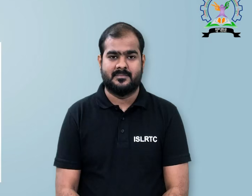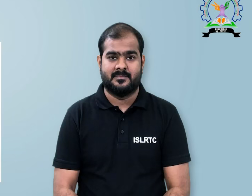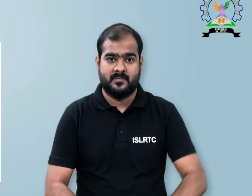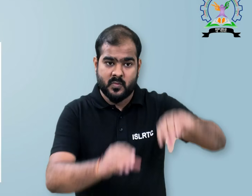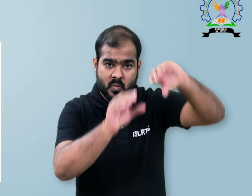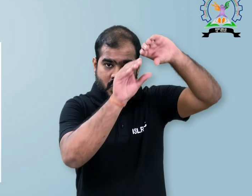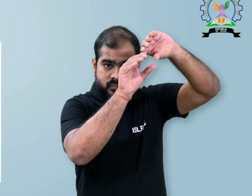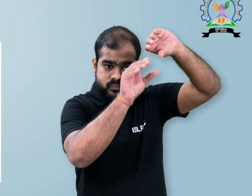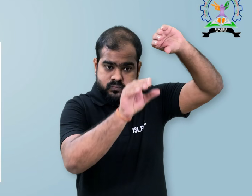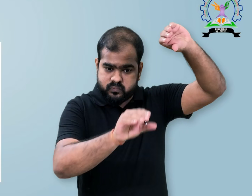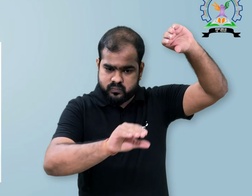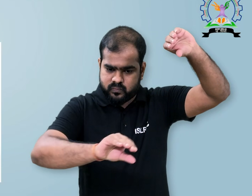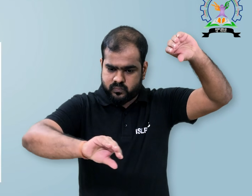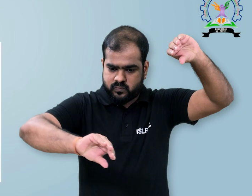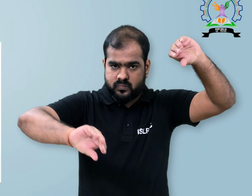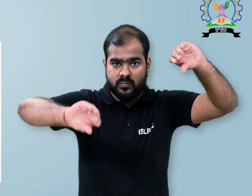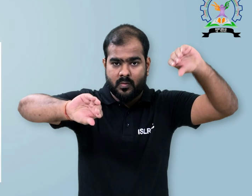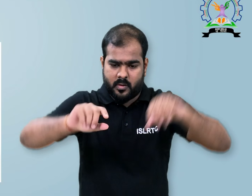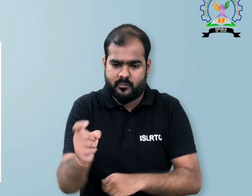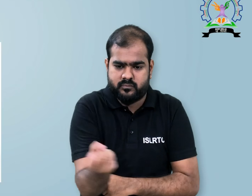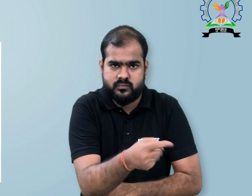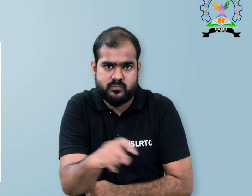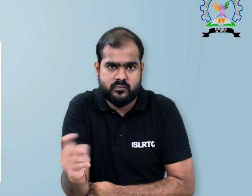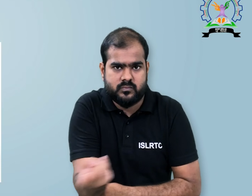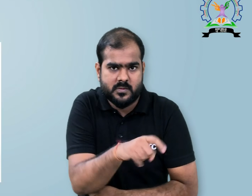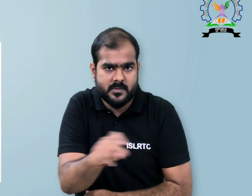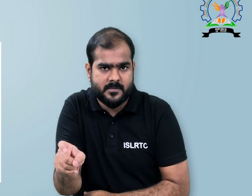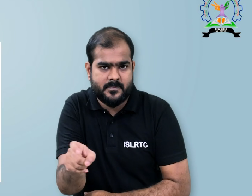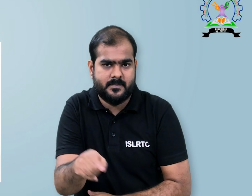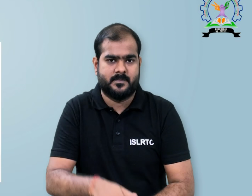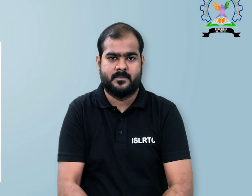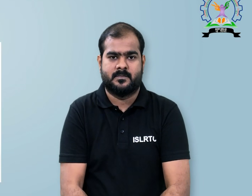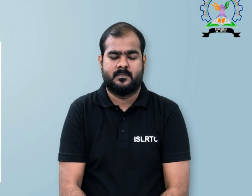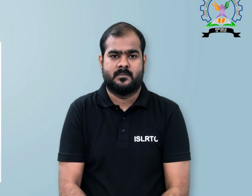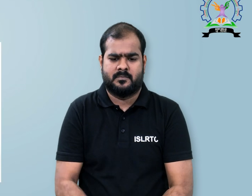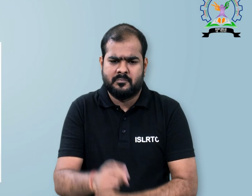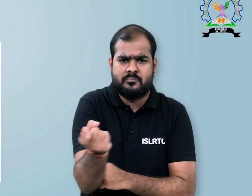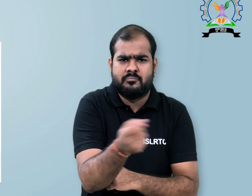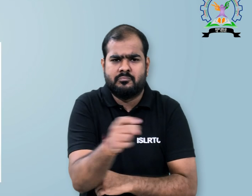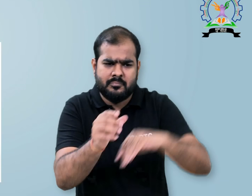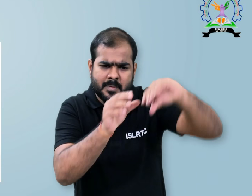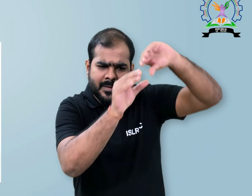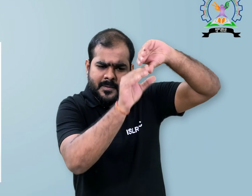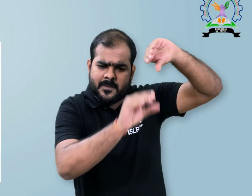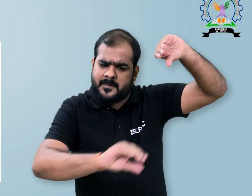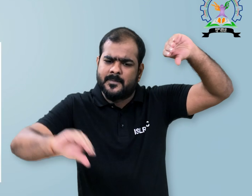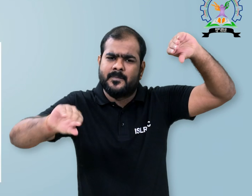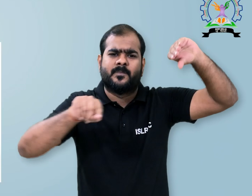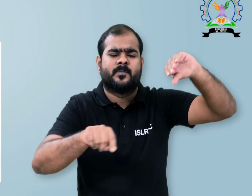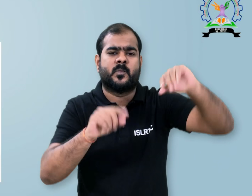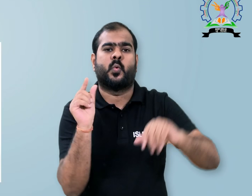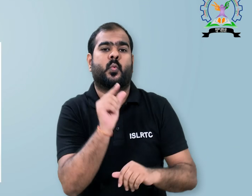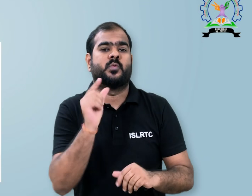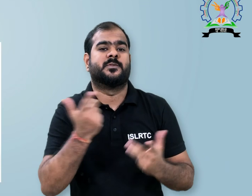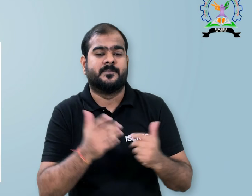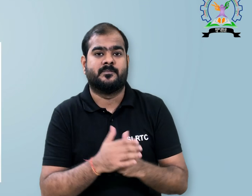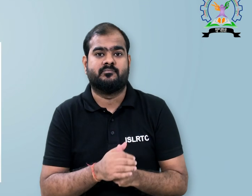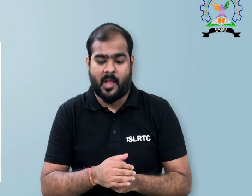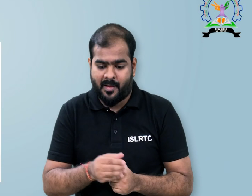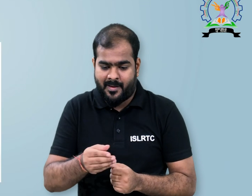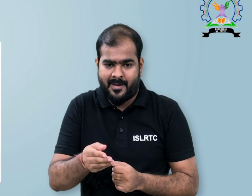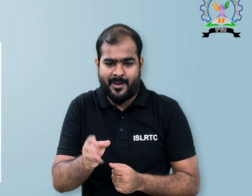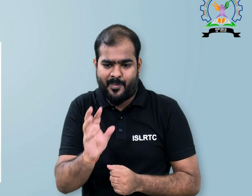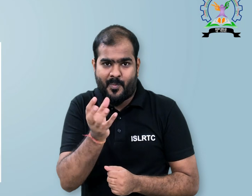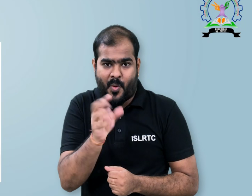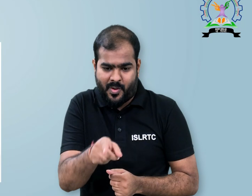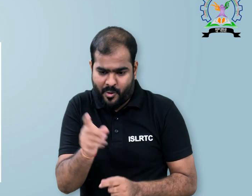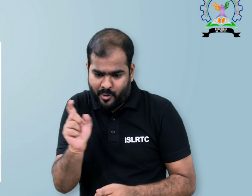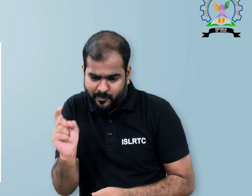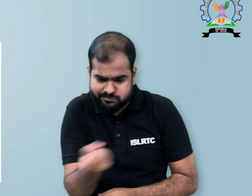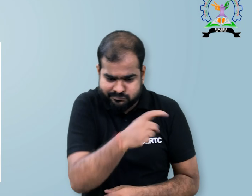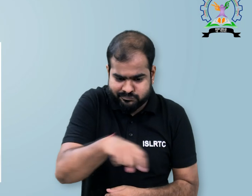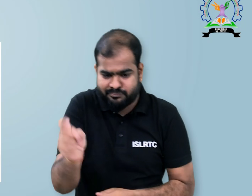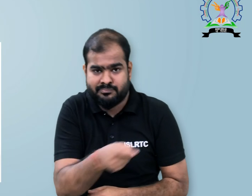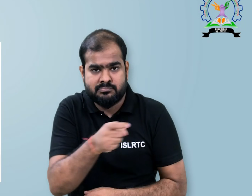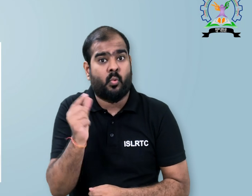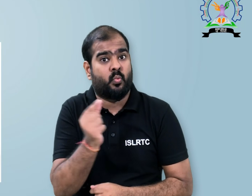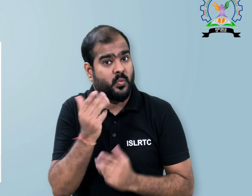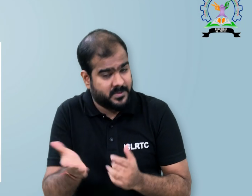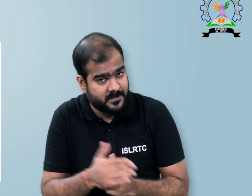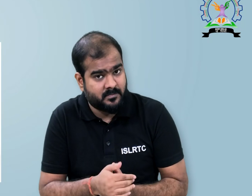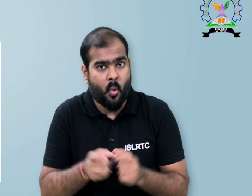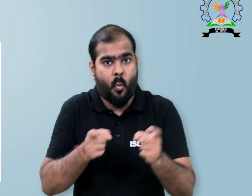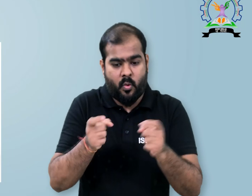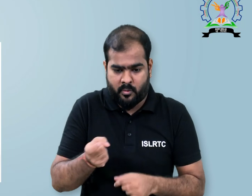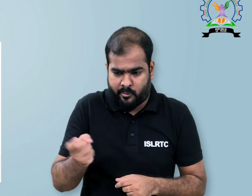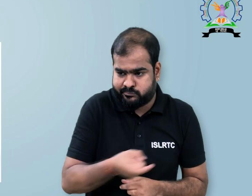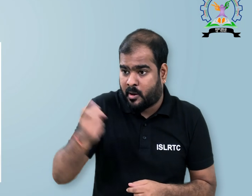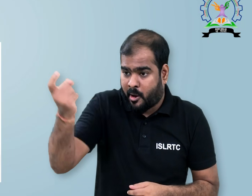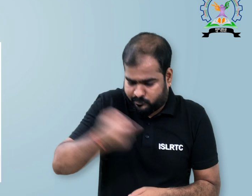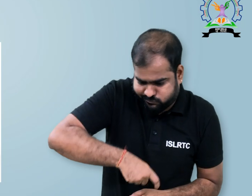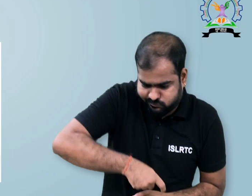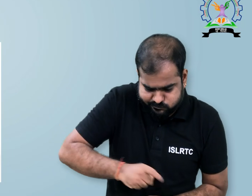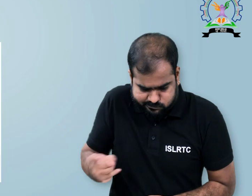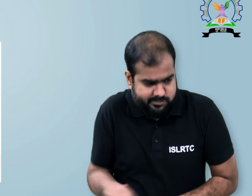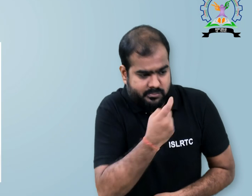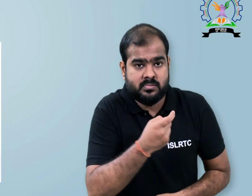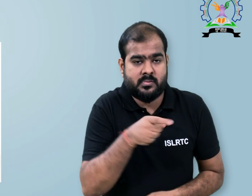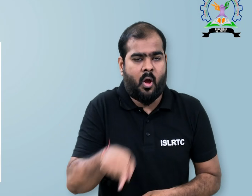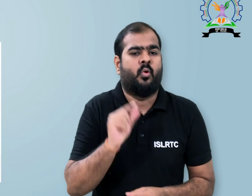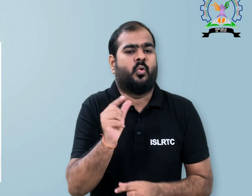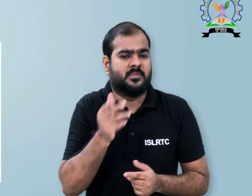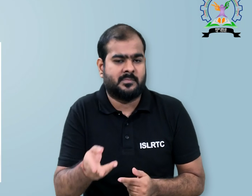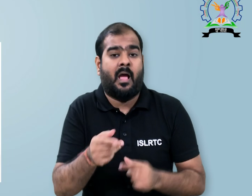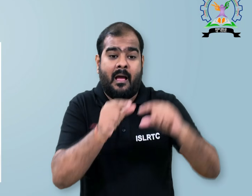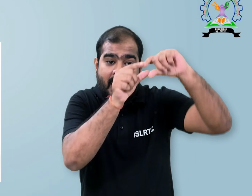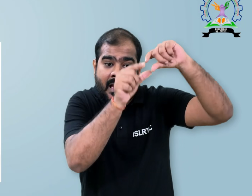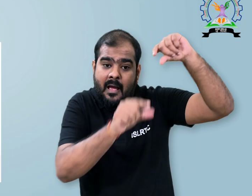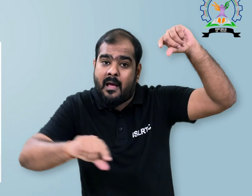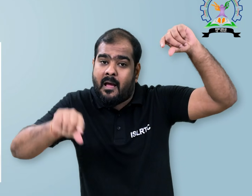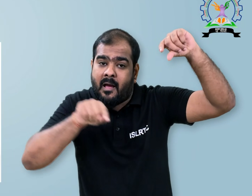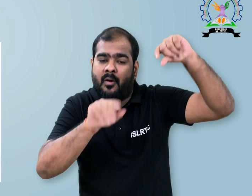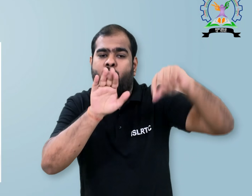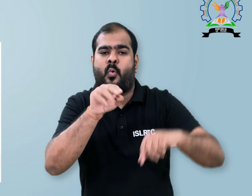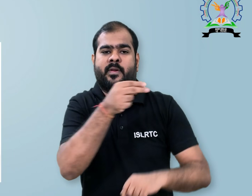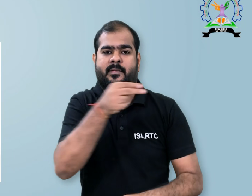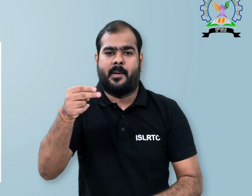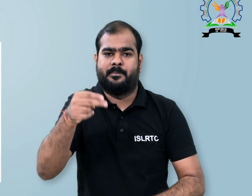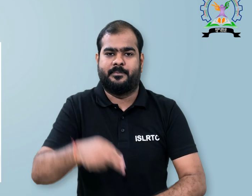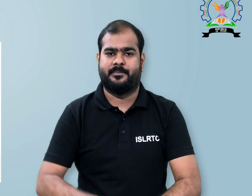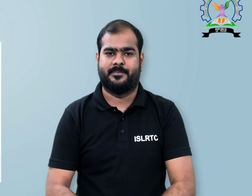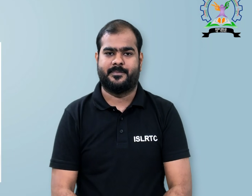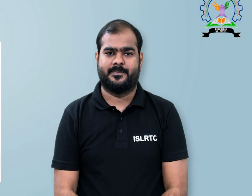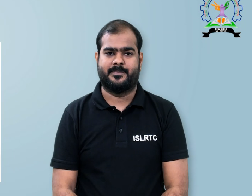Stick Stick: The curved, flat implement used by players to hit and control the ball.